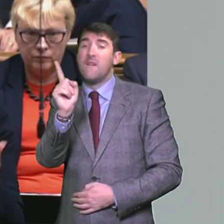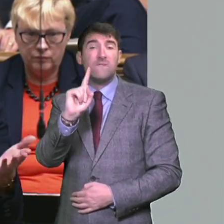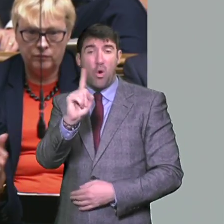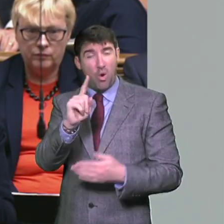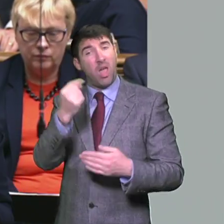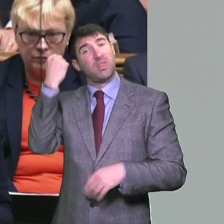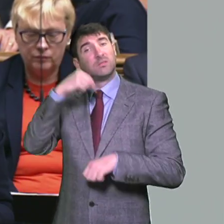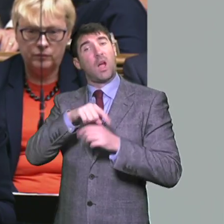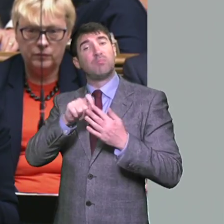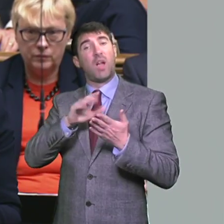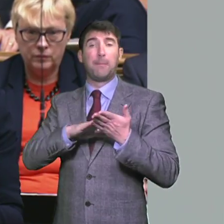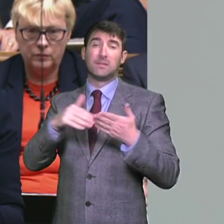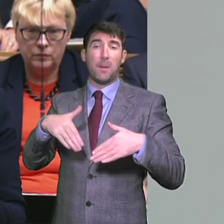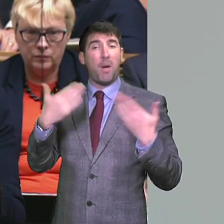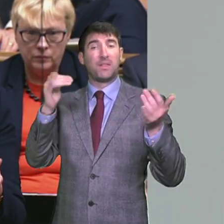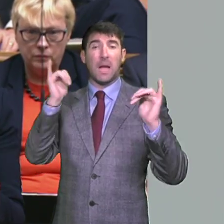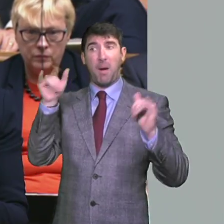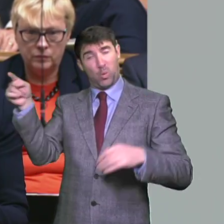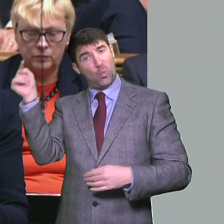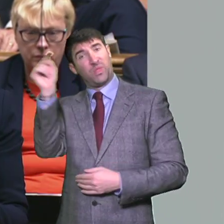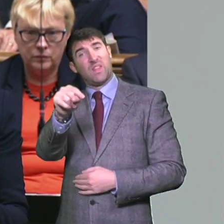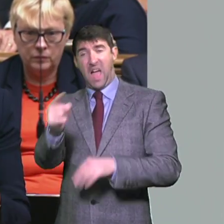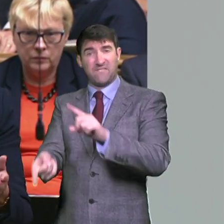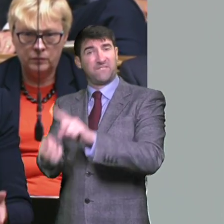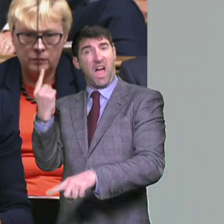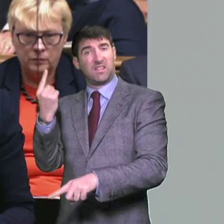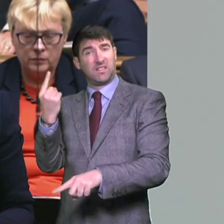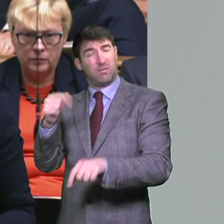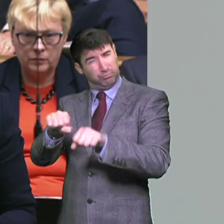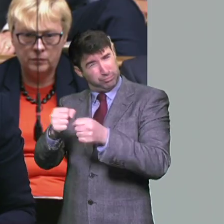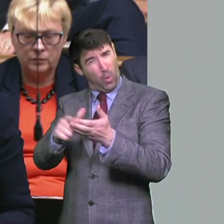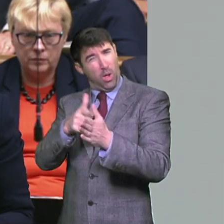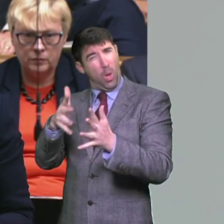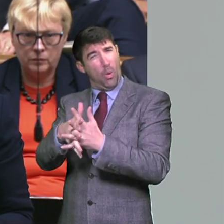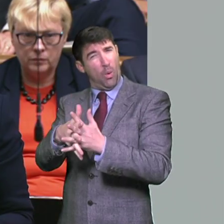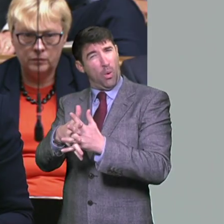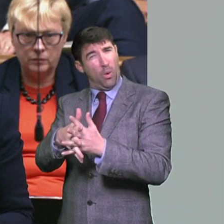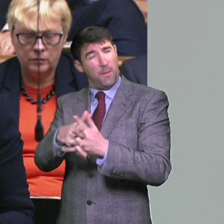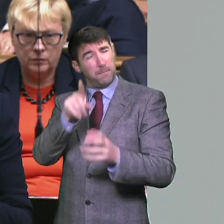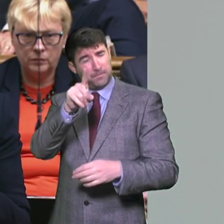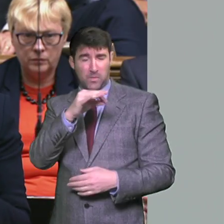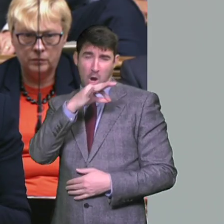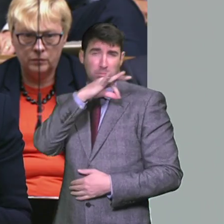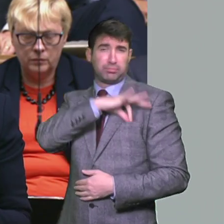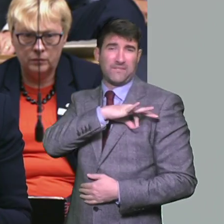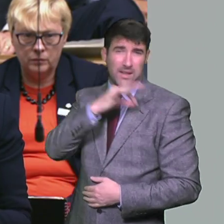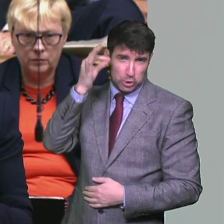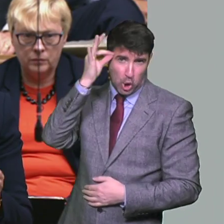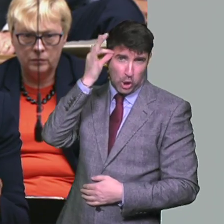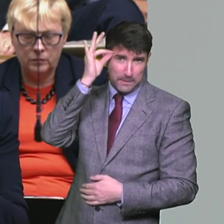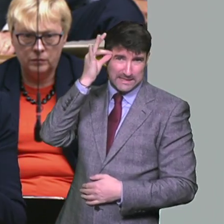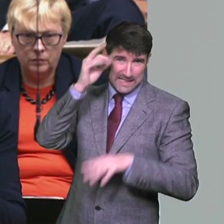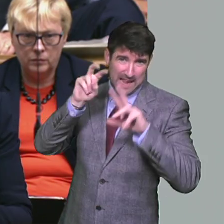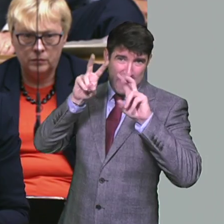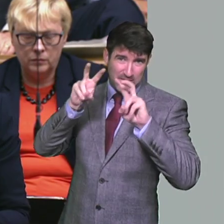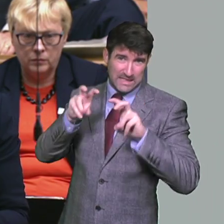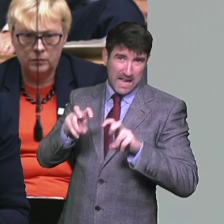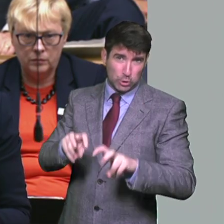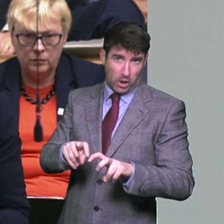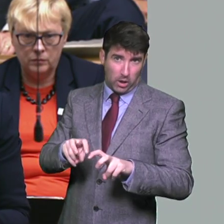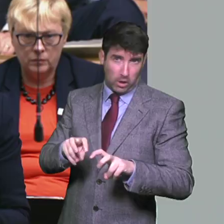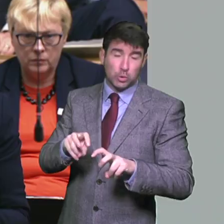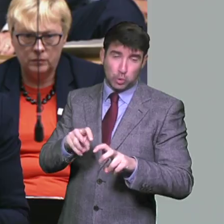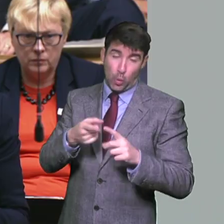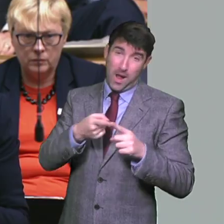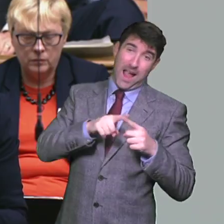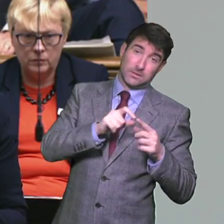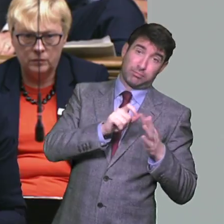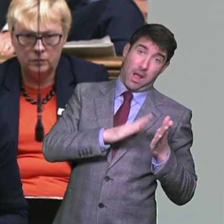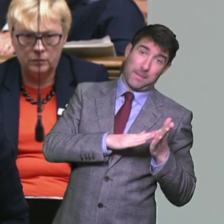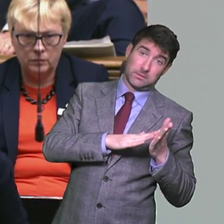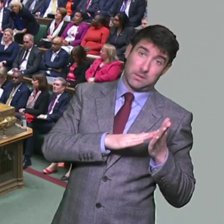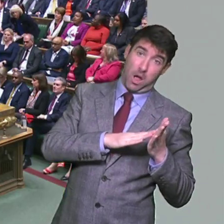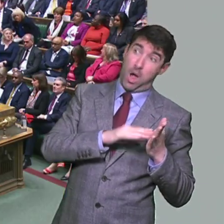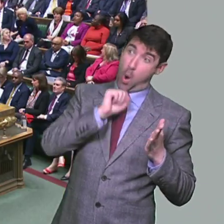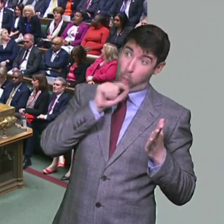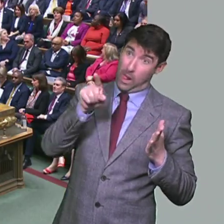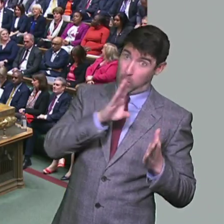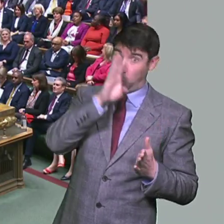As both a witness to and a participant in that lawbreaking, if he is called to give evidence to the Privileges Committee’s investigation into the former Prime Minister, will he fully co-operate?